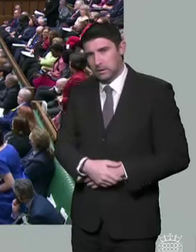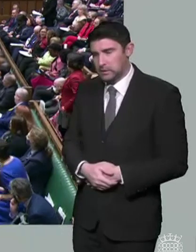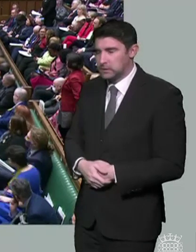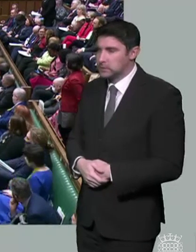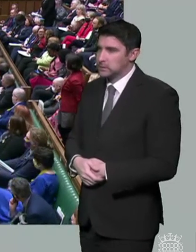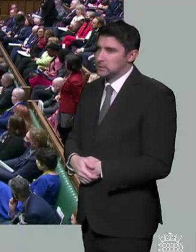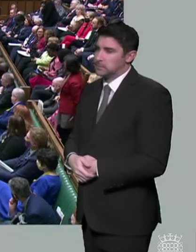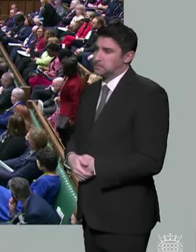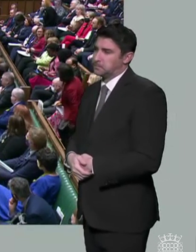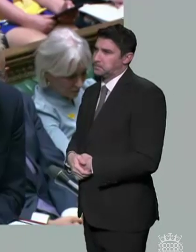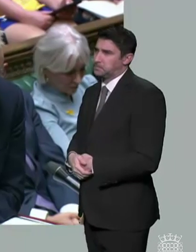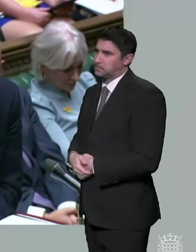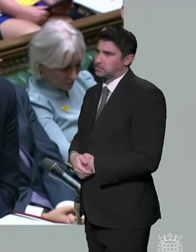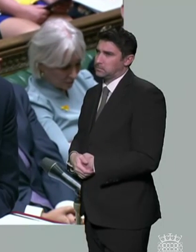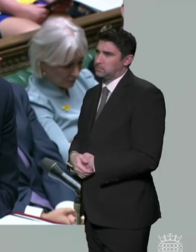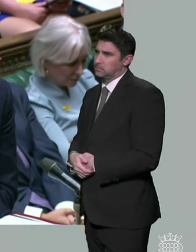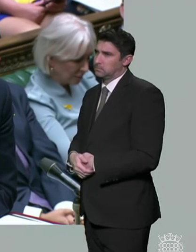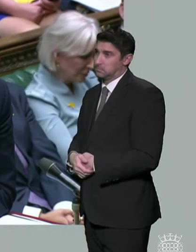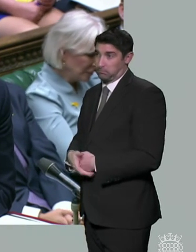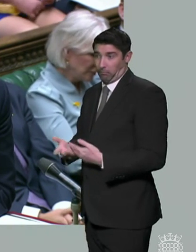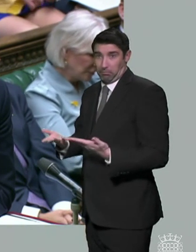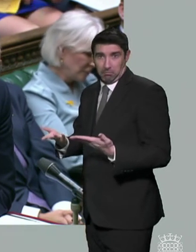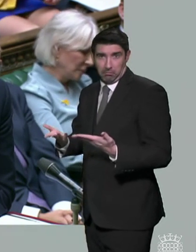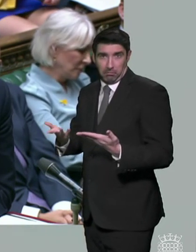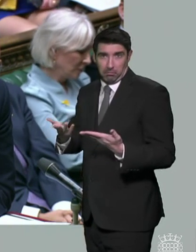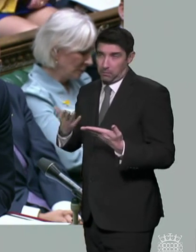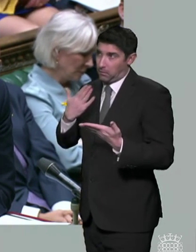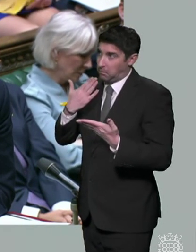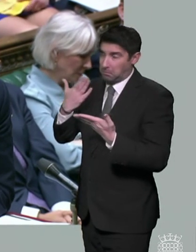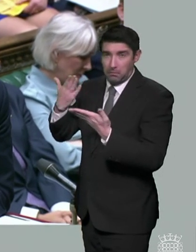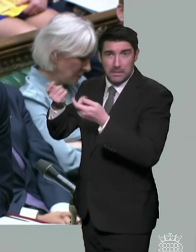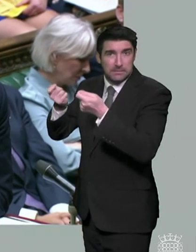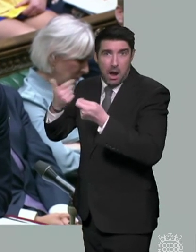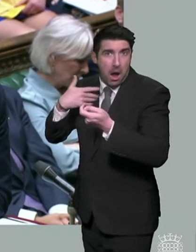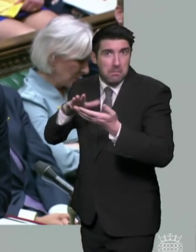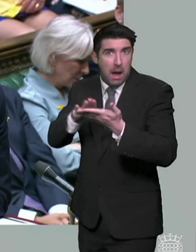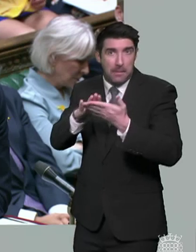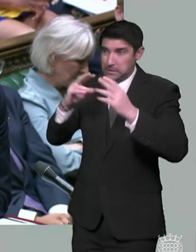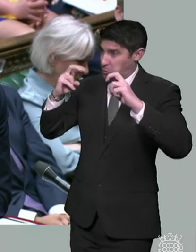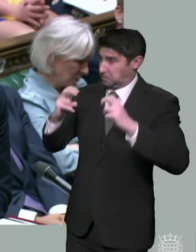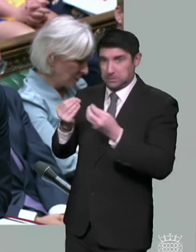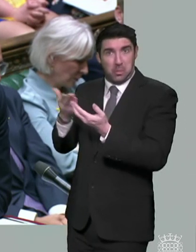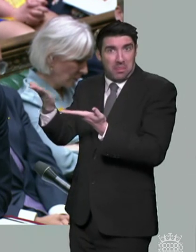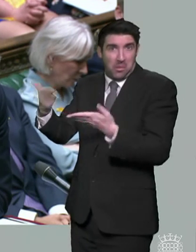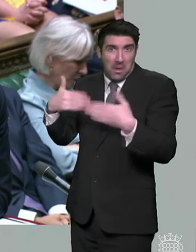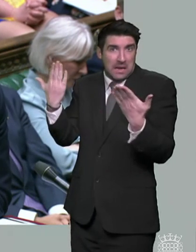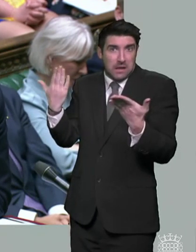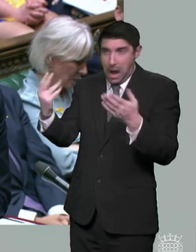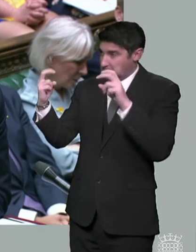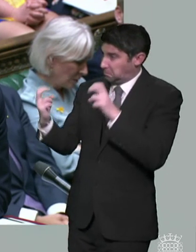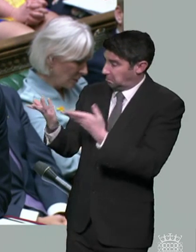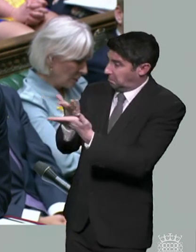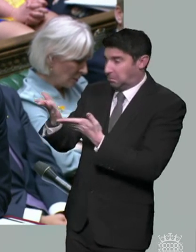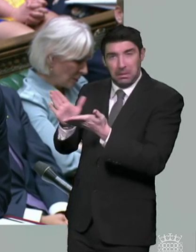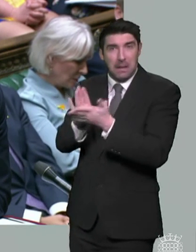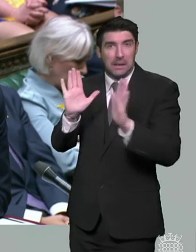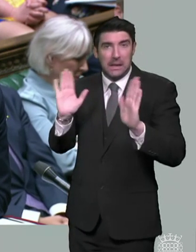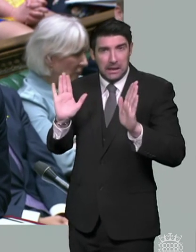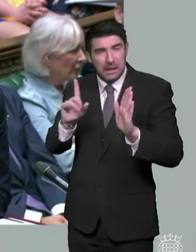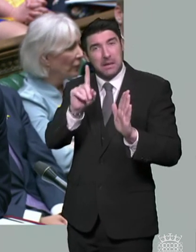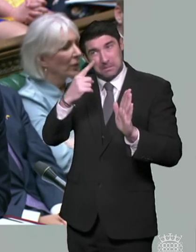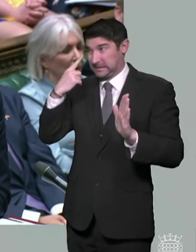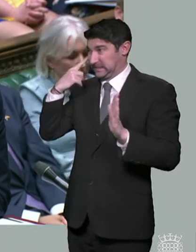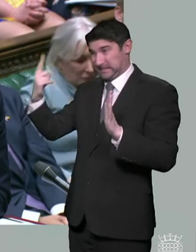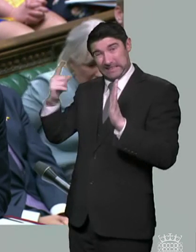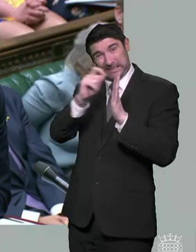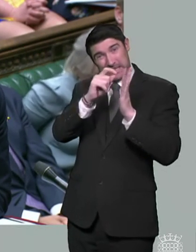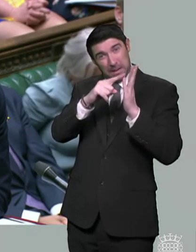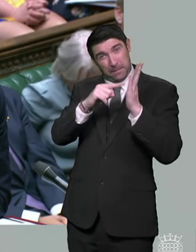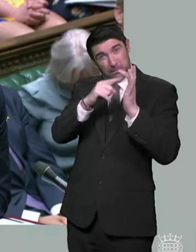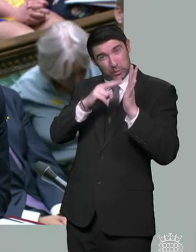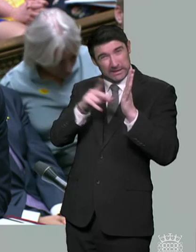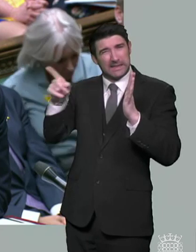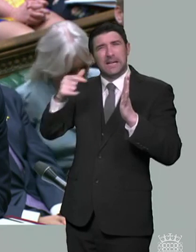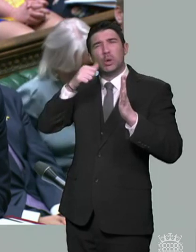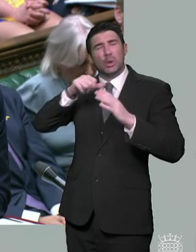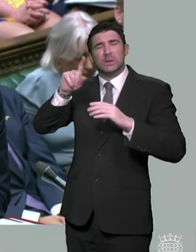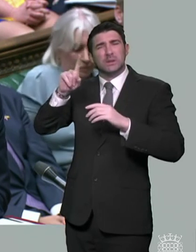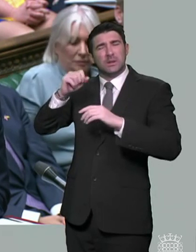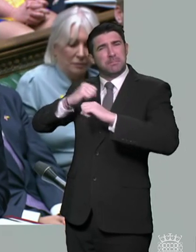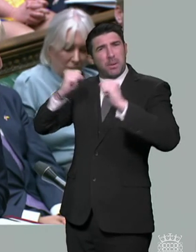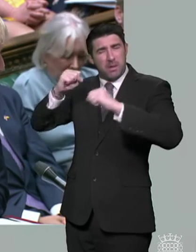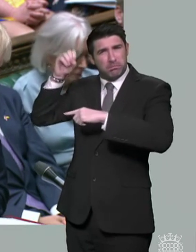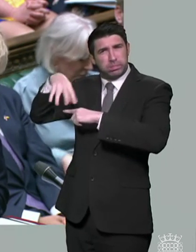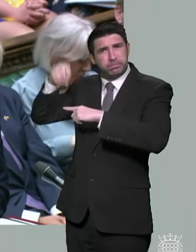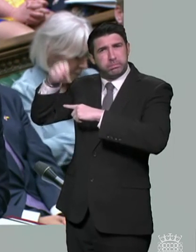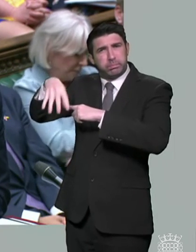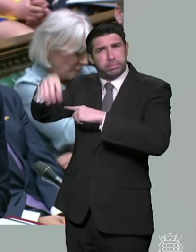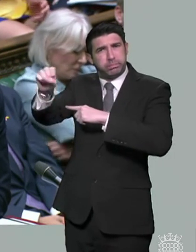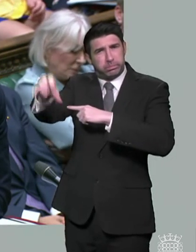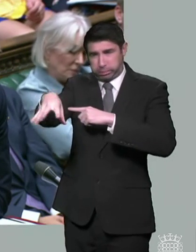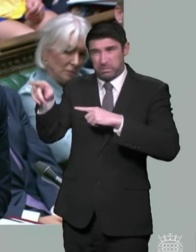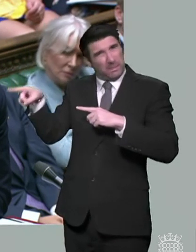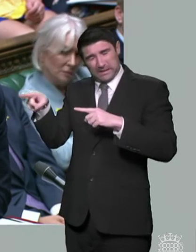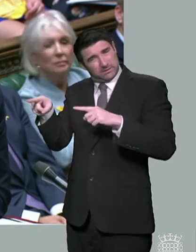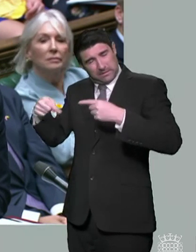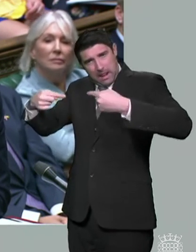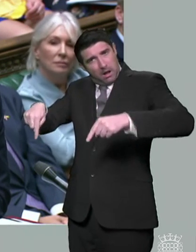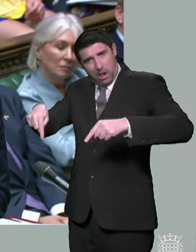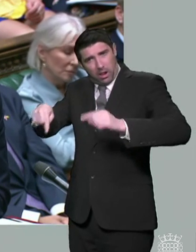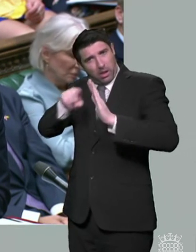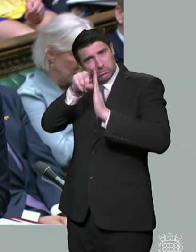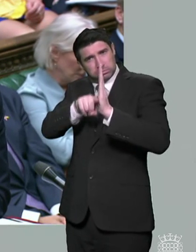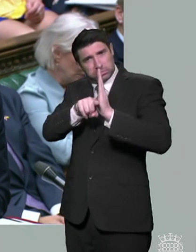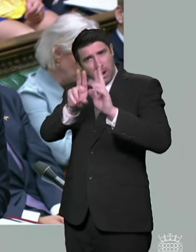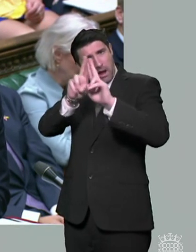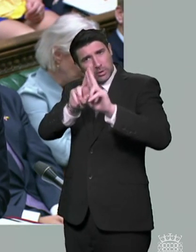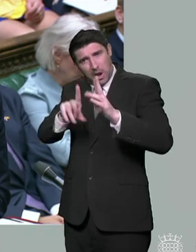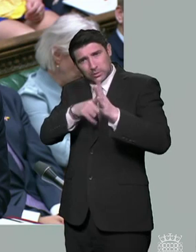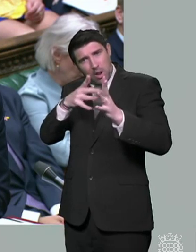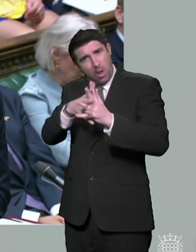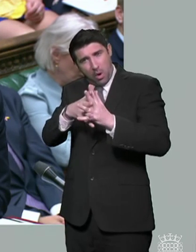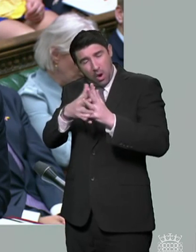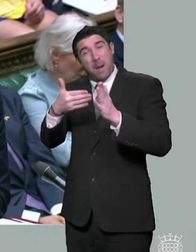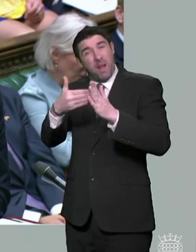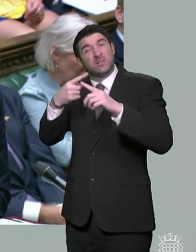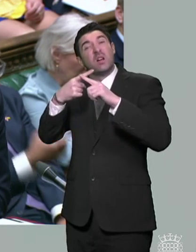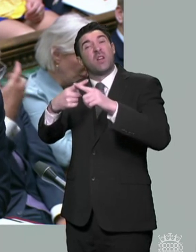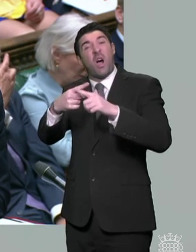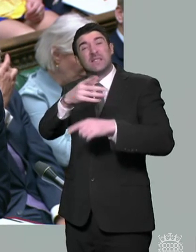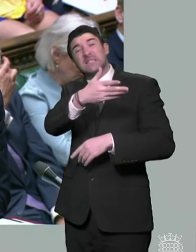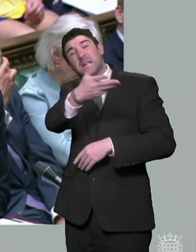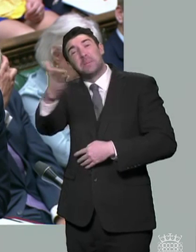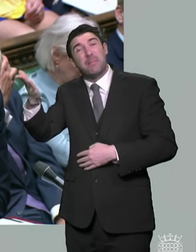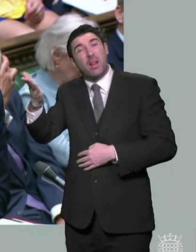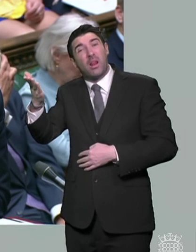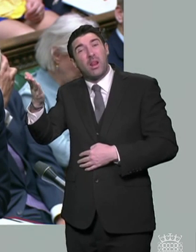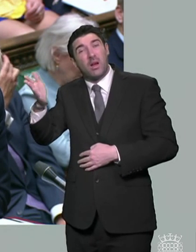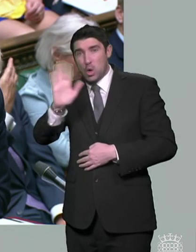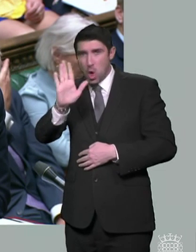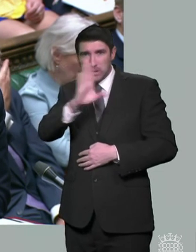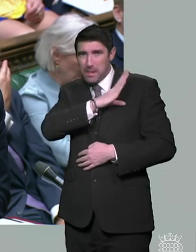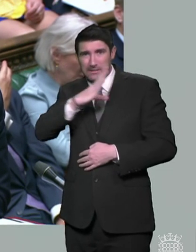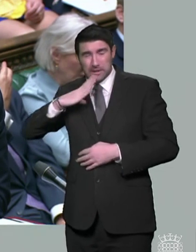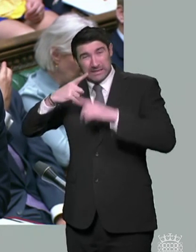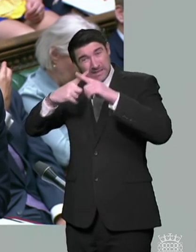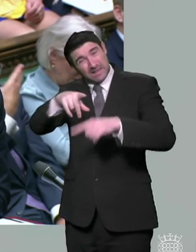I am, in principle, happy to meet the right honourable Gentleman at any stage, but I can tell him that, in my view, what we have seen already from Vladimir Putin’s regime in the use of the munitions that it has been dropping on innocent civilians already fully qualifies as a war crime.